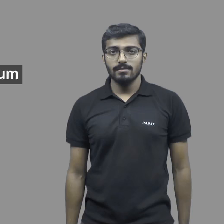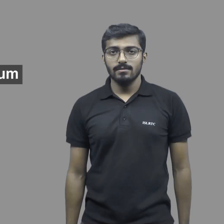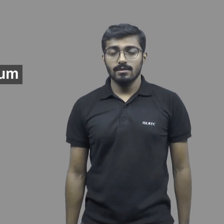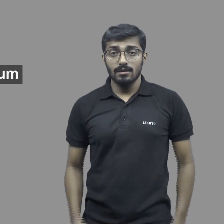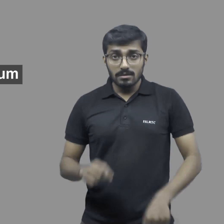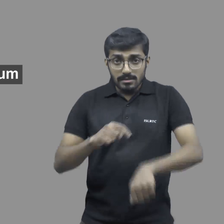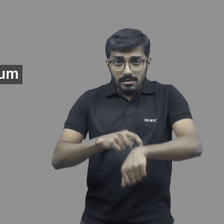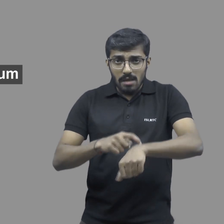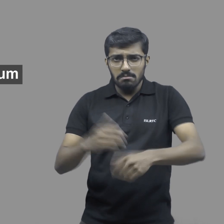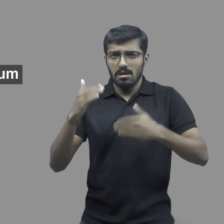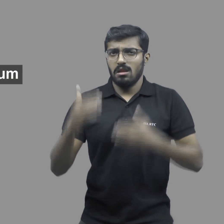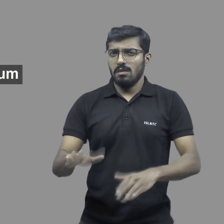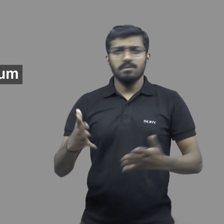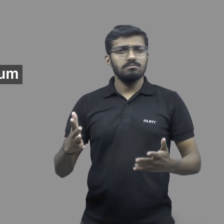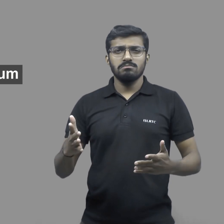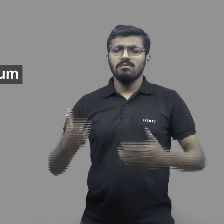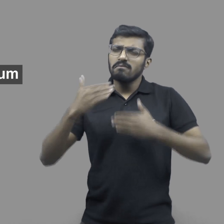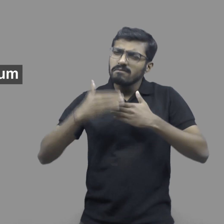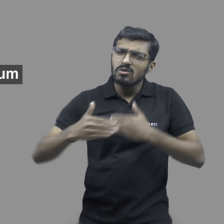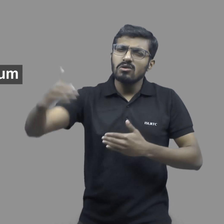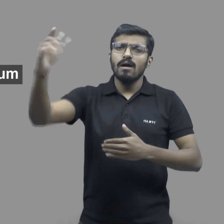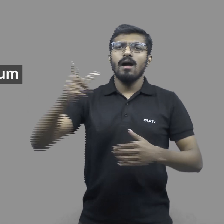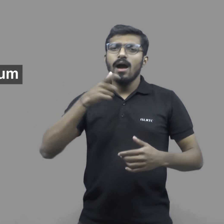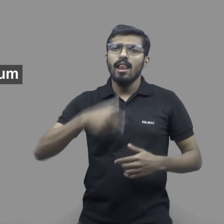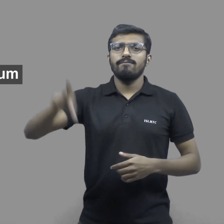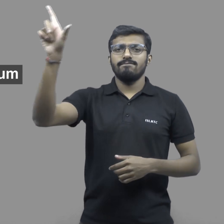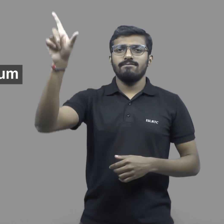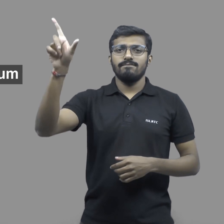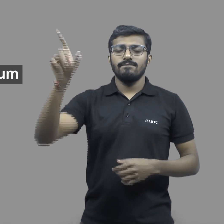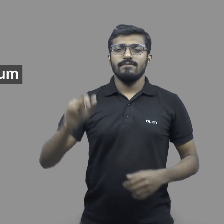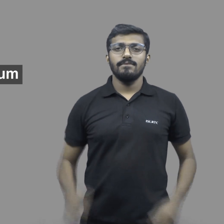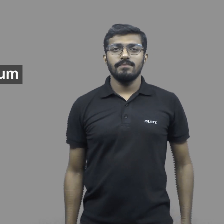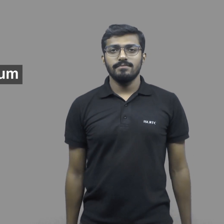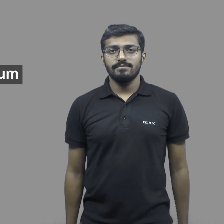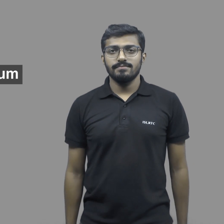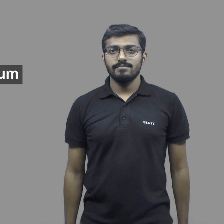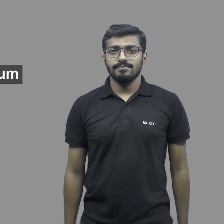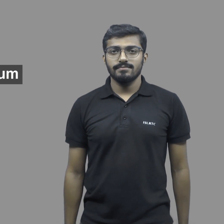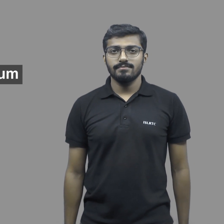Ad Infinitum